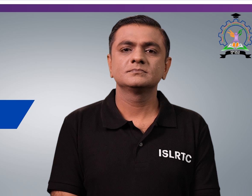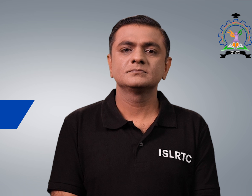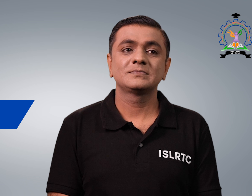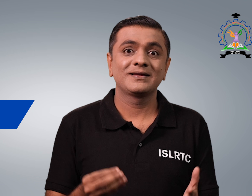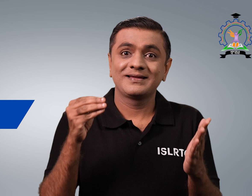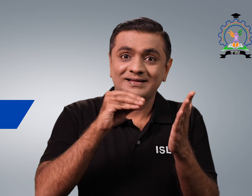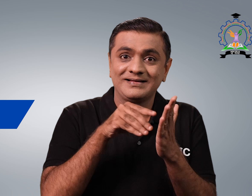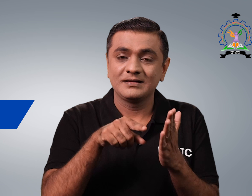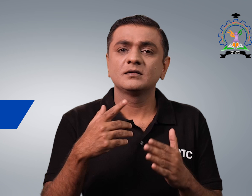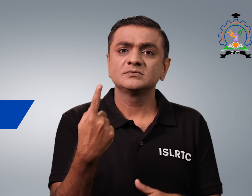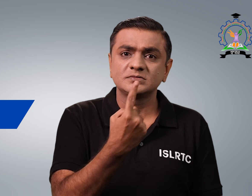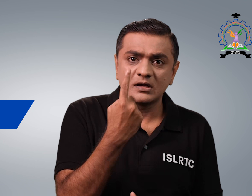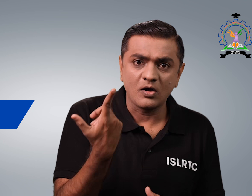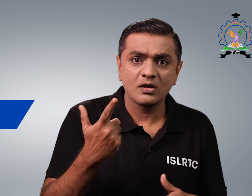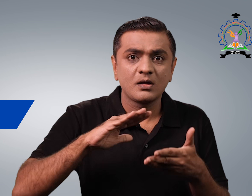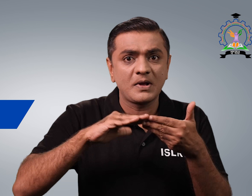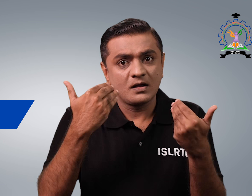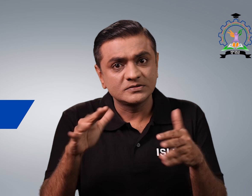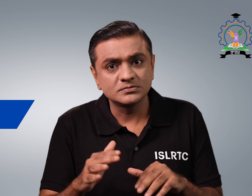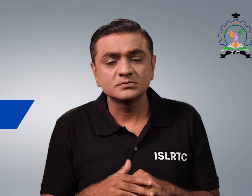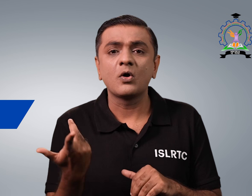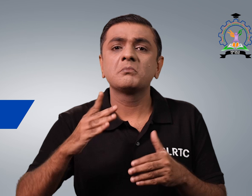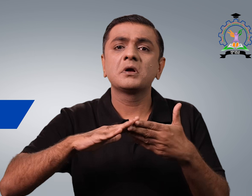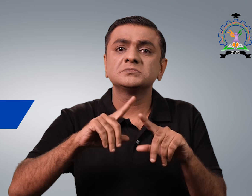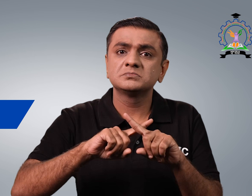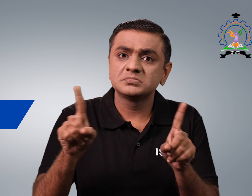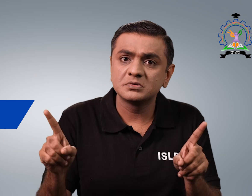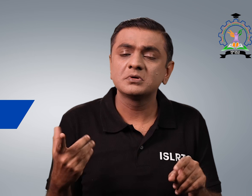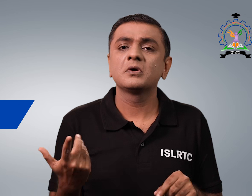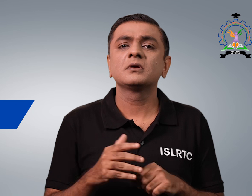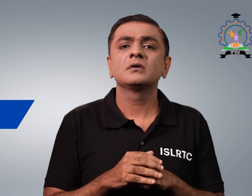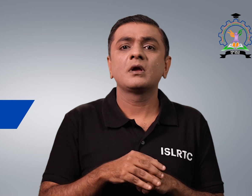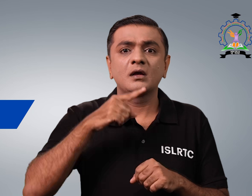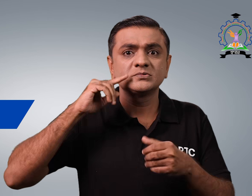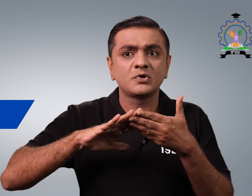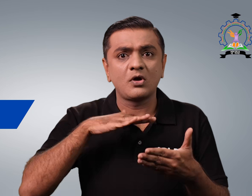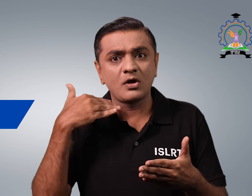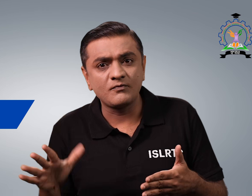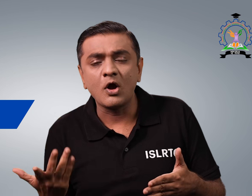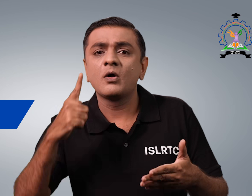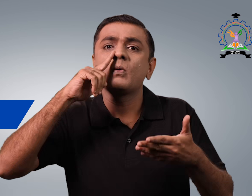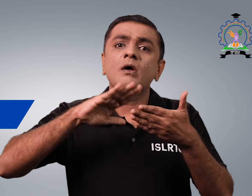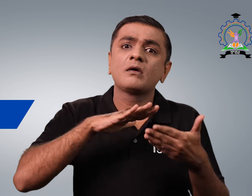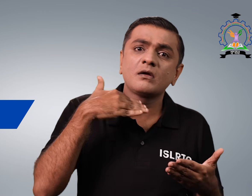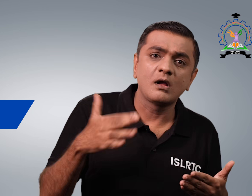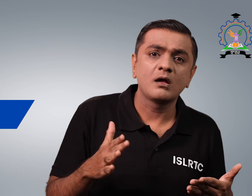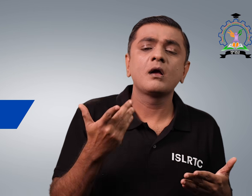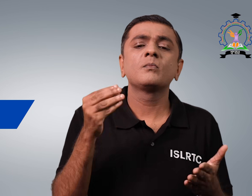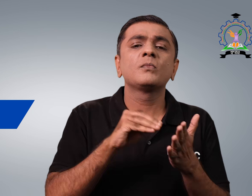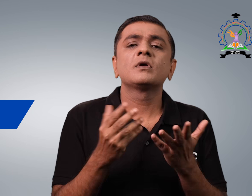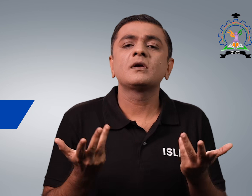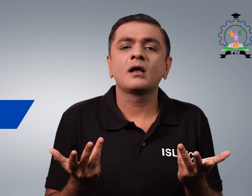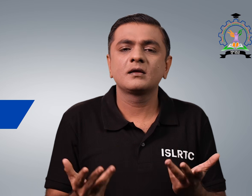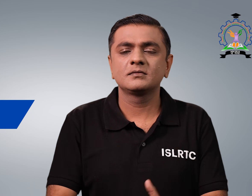It refers to a person's relationship status such as single, married, divorced, or widowed.